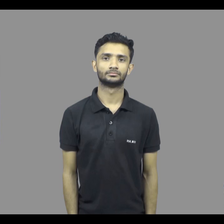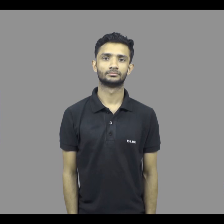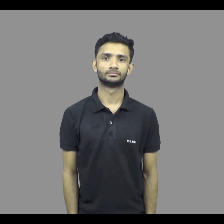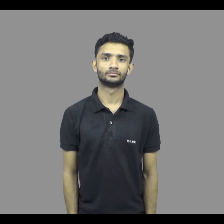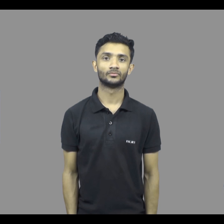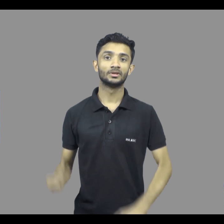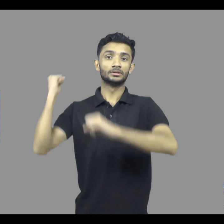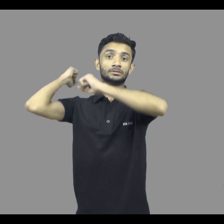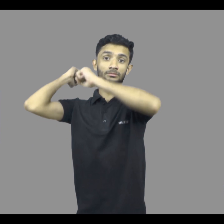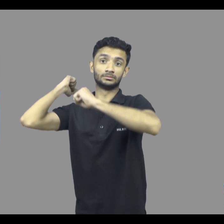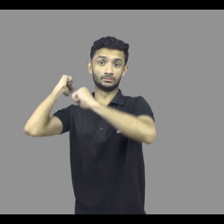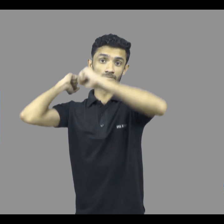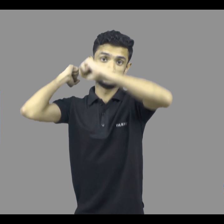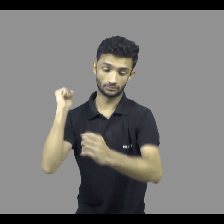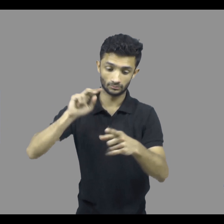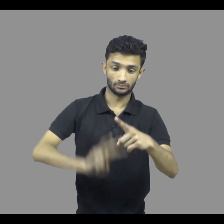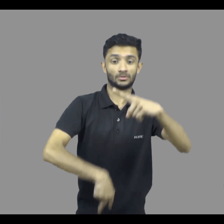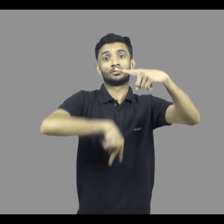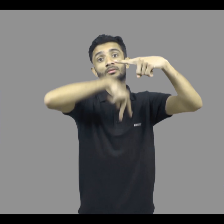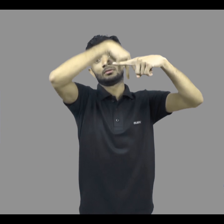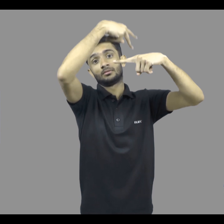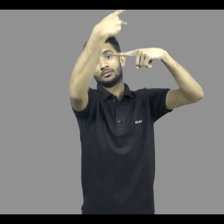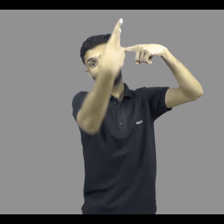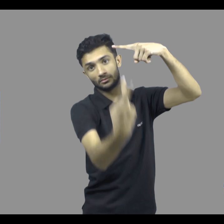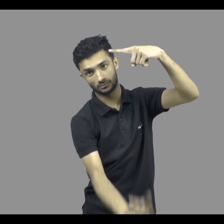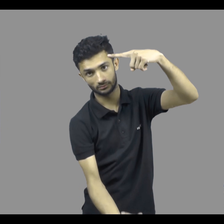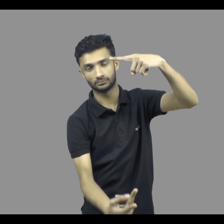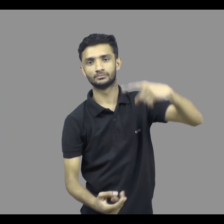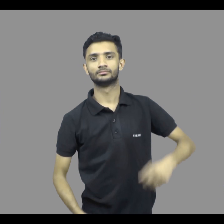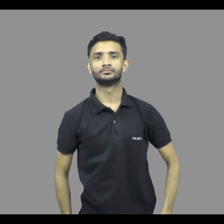Pole Vault